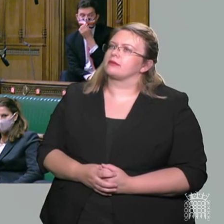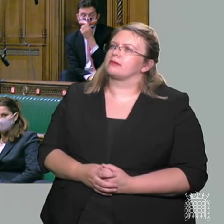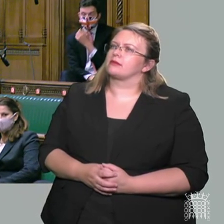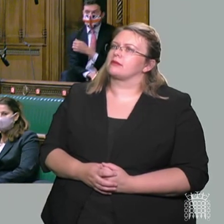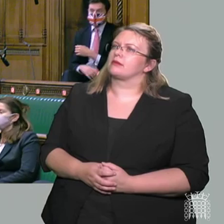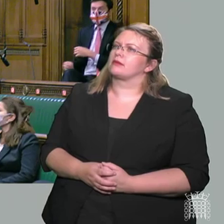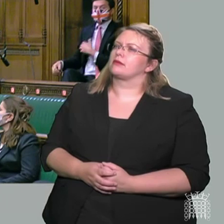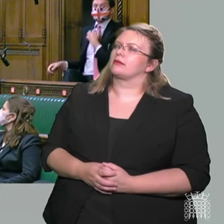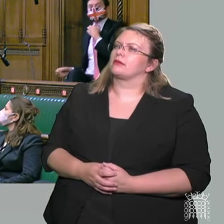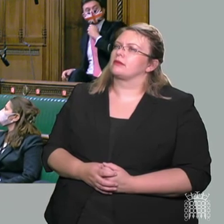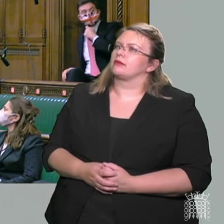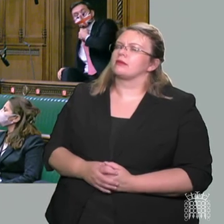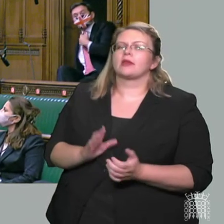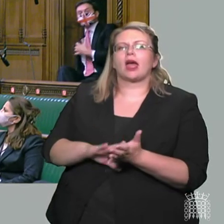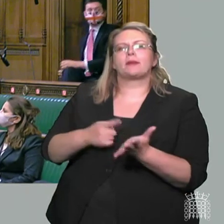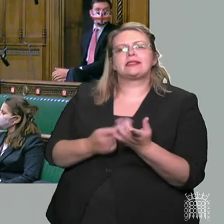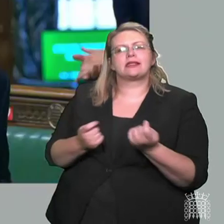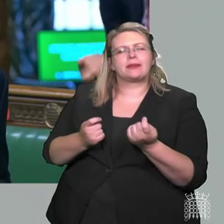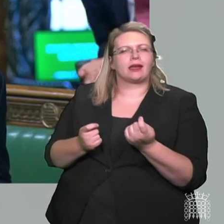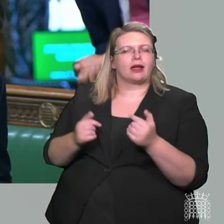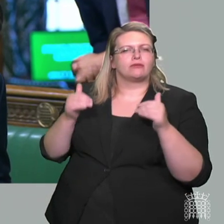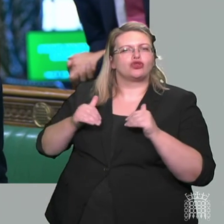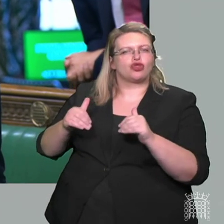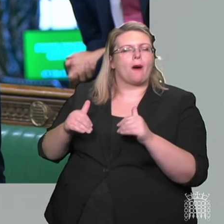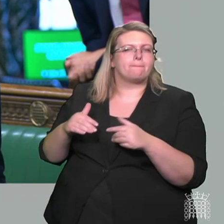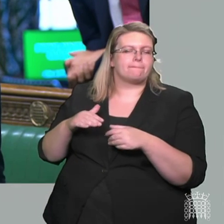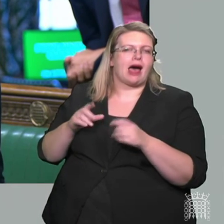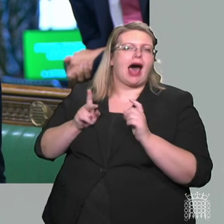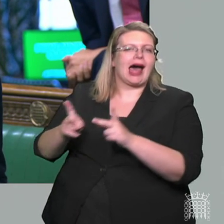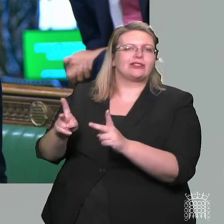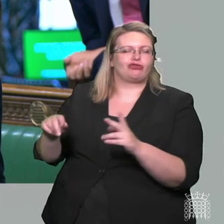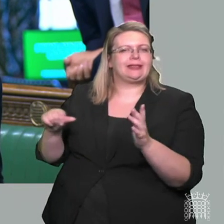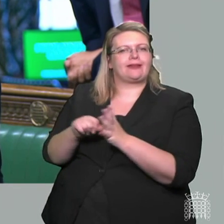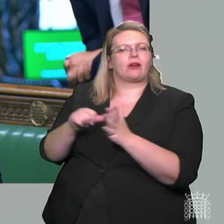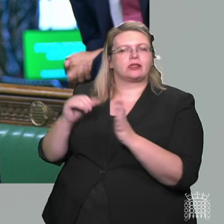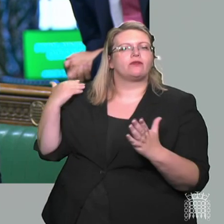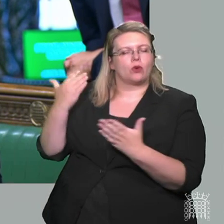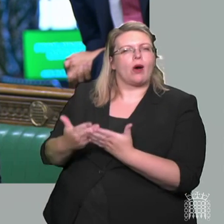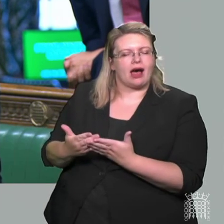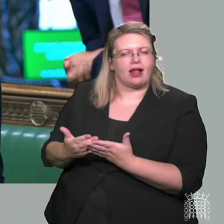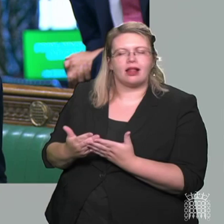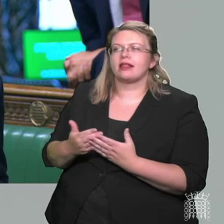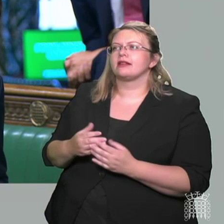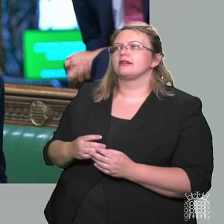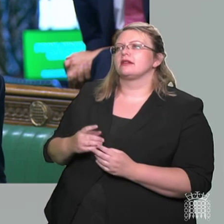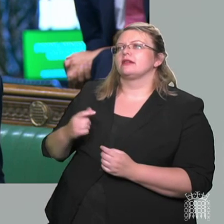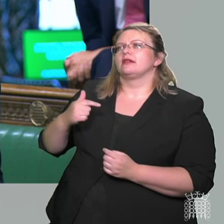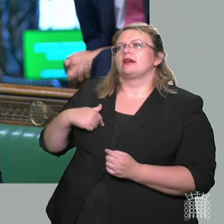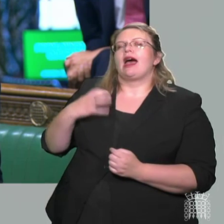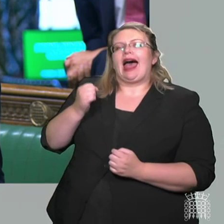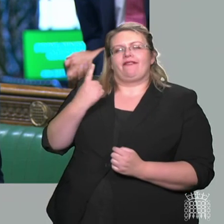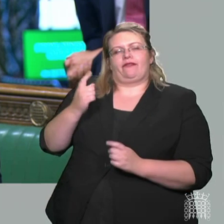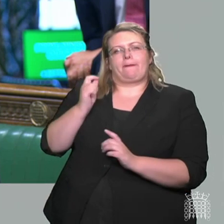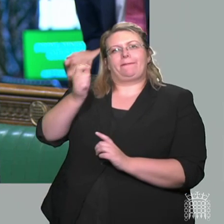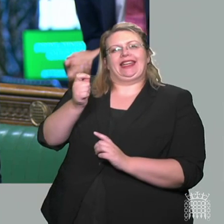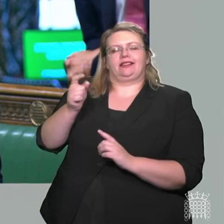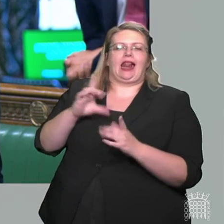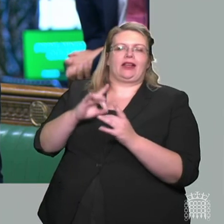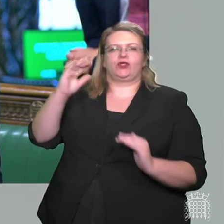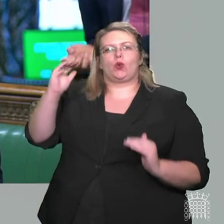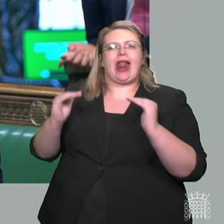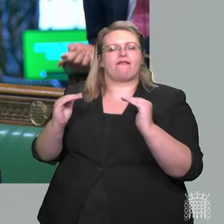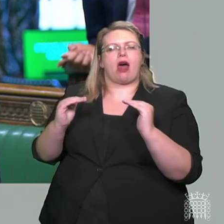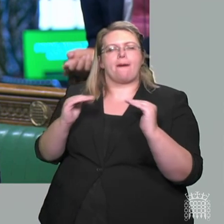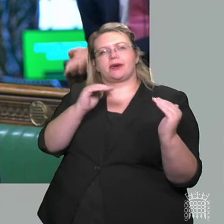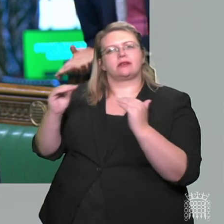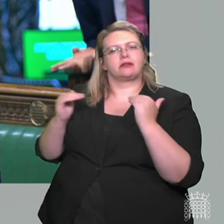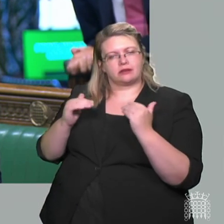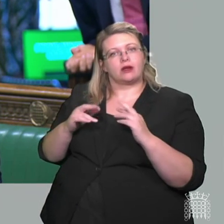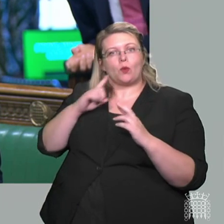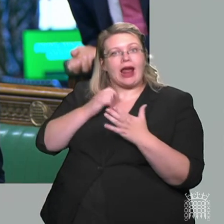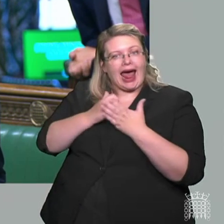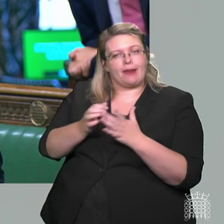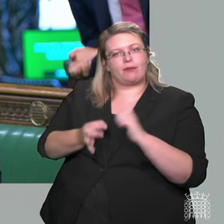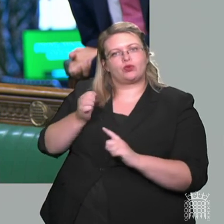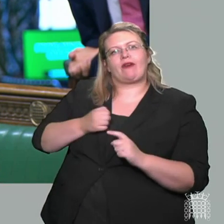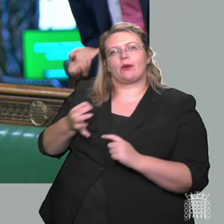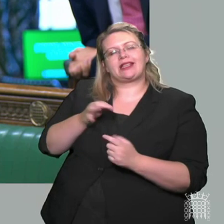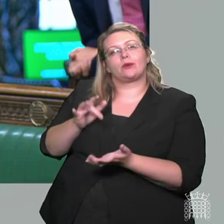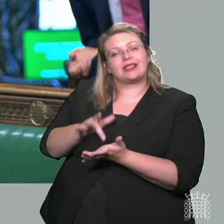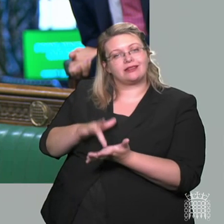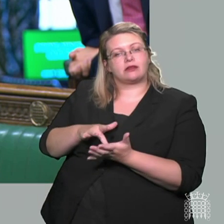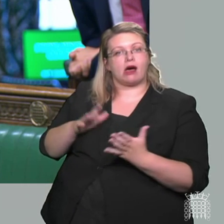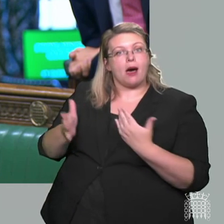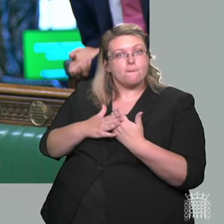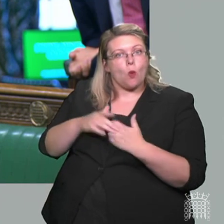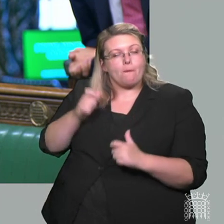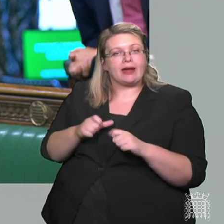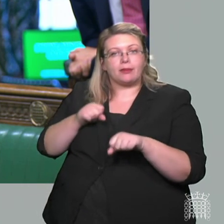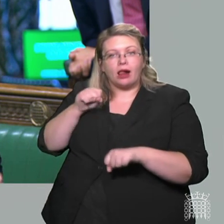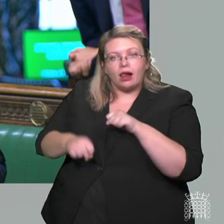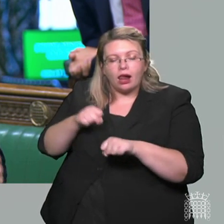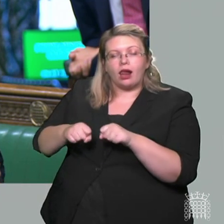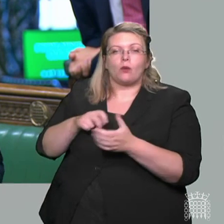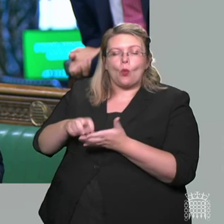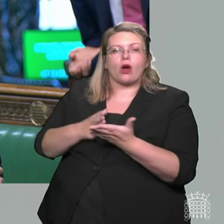The high street has had a difficult time lately and Gedling’s has been no exception, but Gedling Borough Council’s levelling-up fund bid will help to kick-start high street regeneration, improve Arnold town centre and encourage healthy travel in Netherfield.